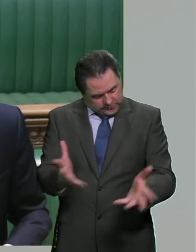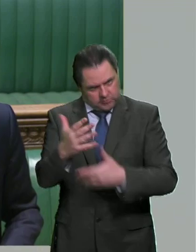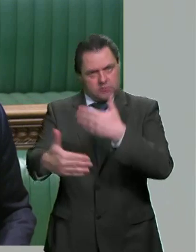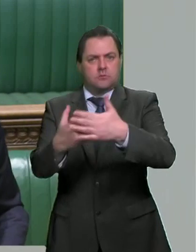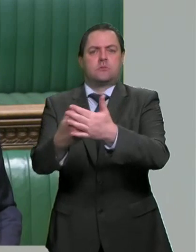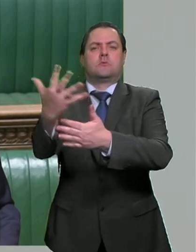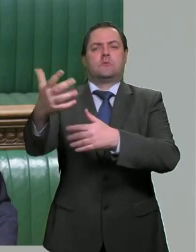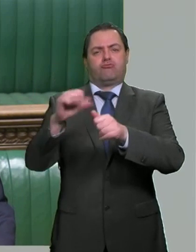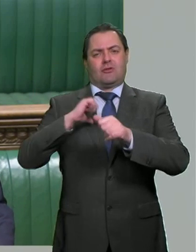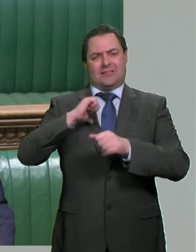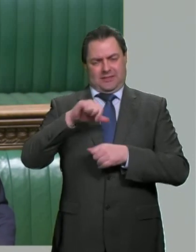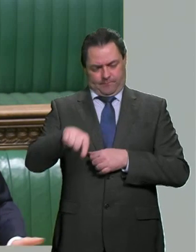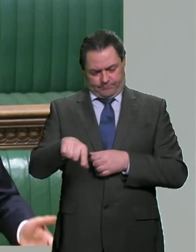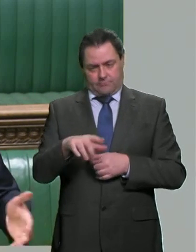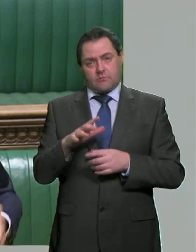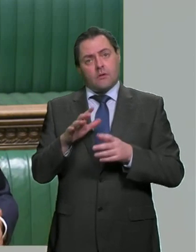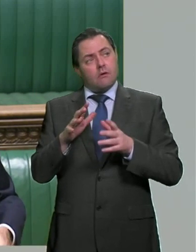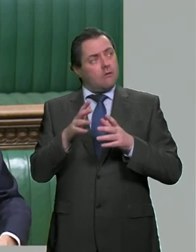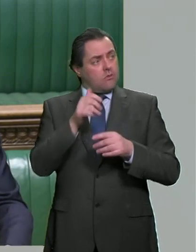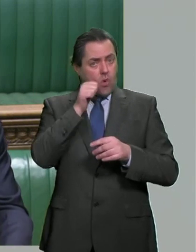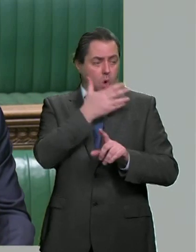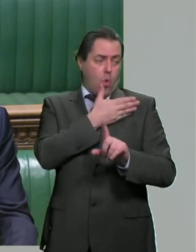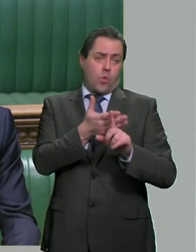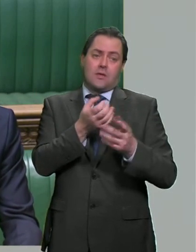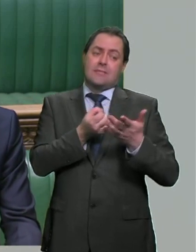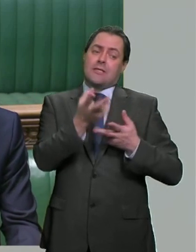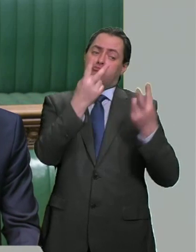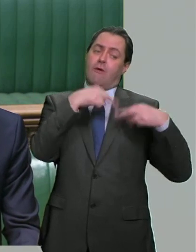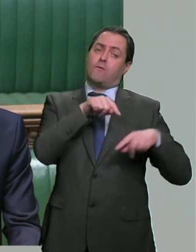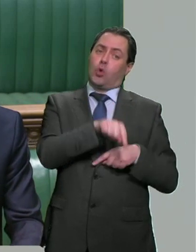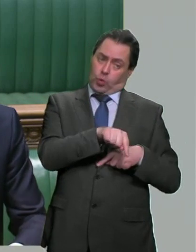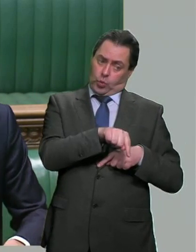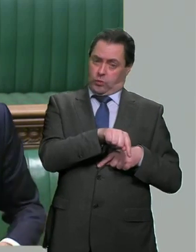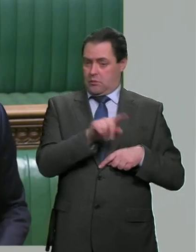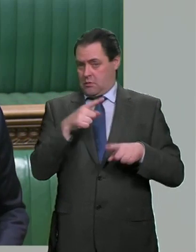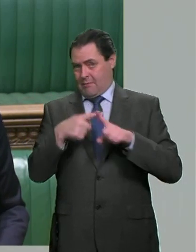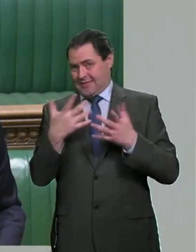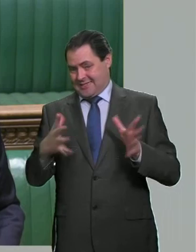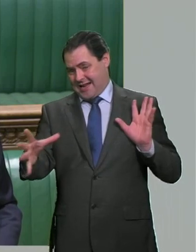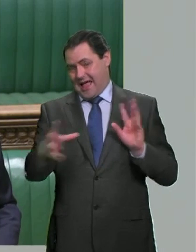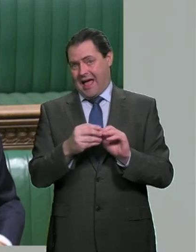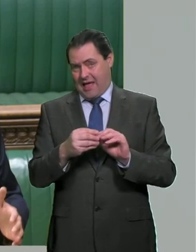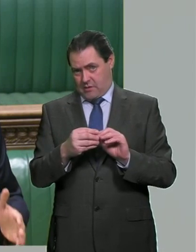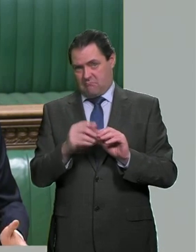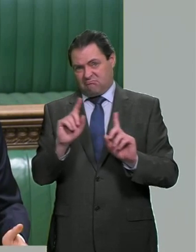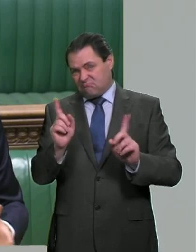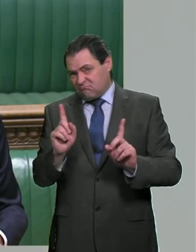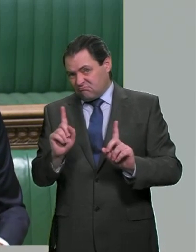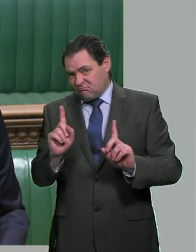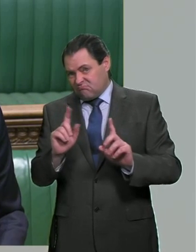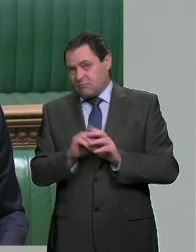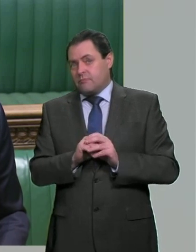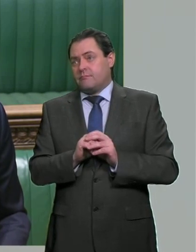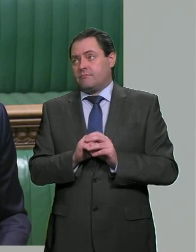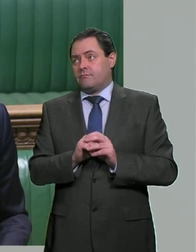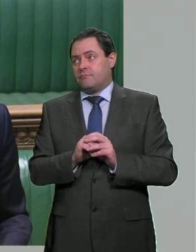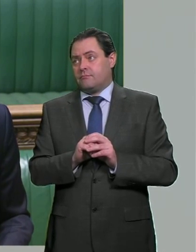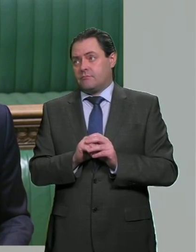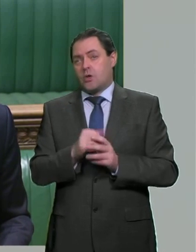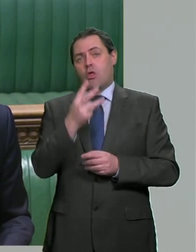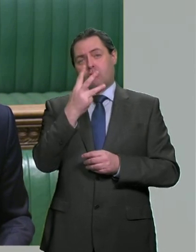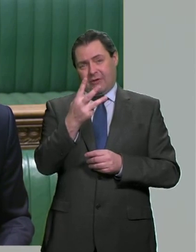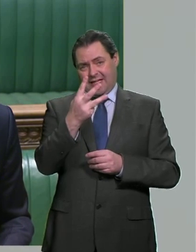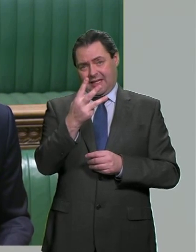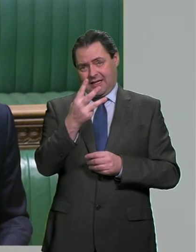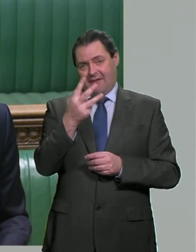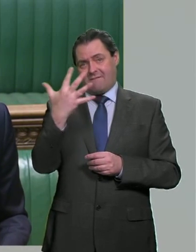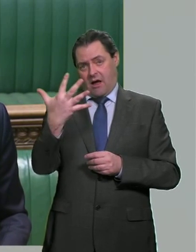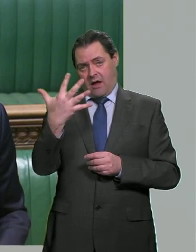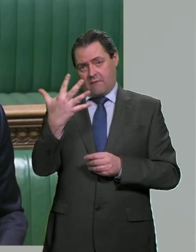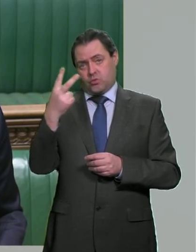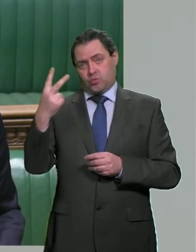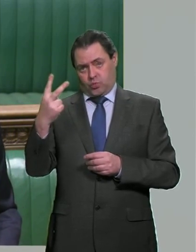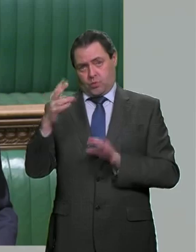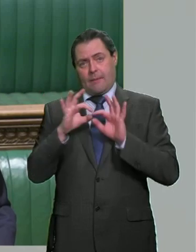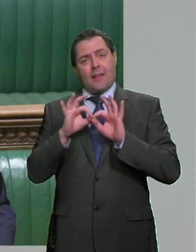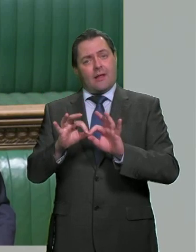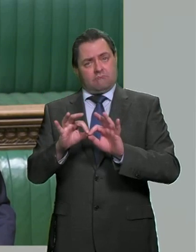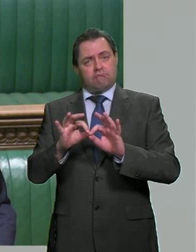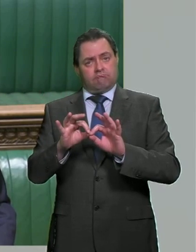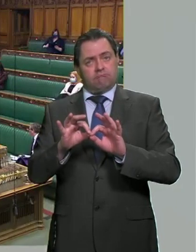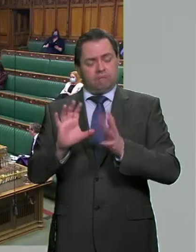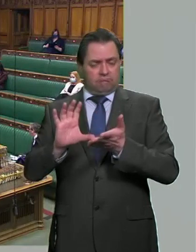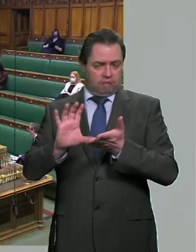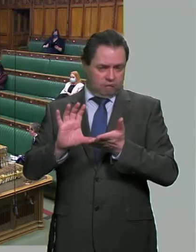Taking into account the significant support announced at the spending review, this means that our total covid support package this year and next is £352 billion.